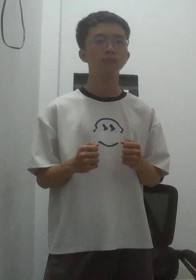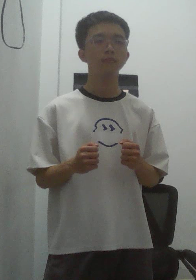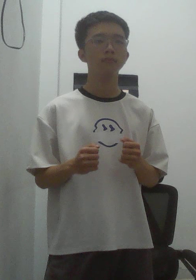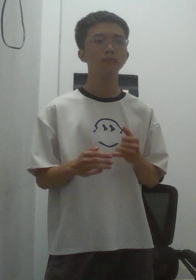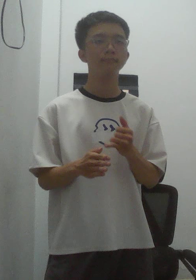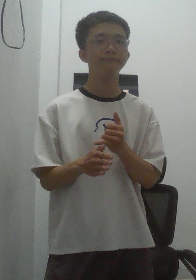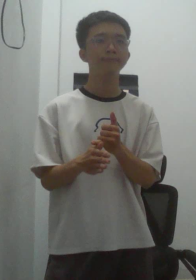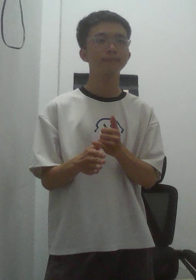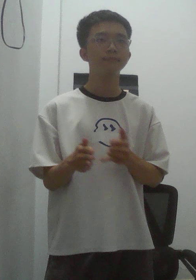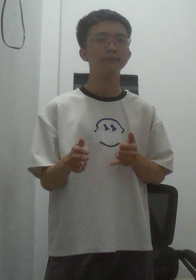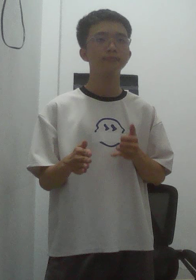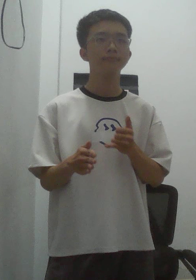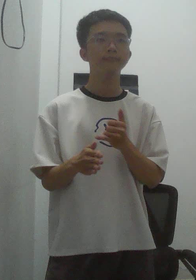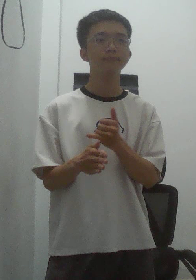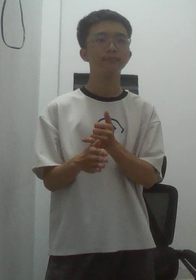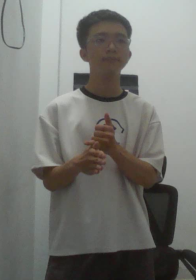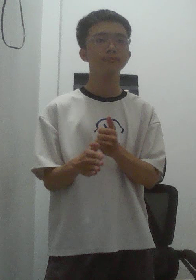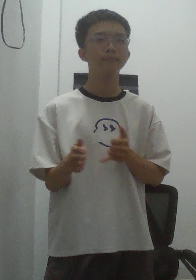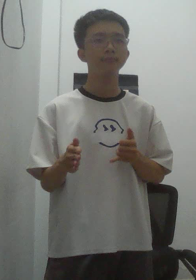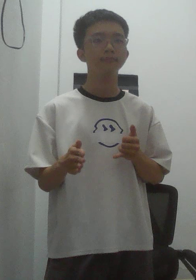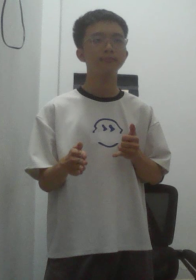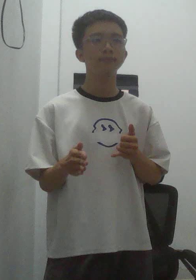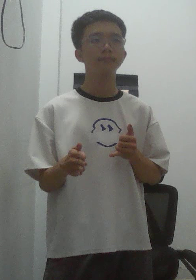cuoi thang